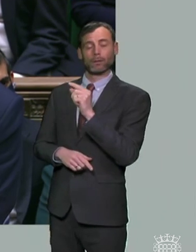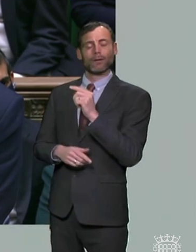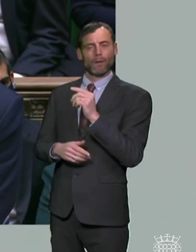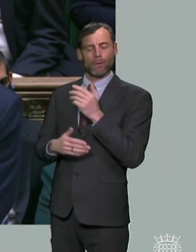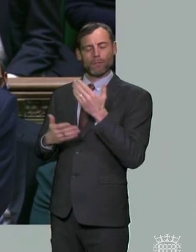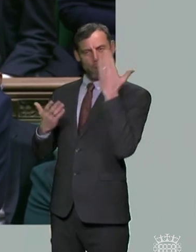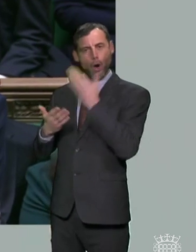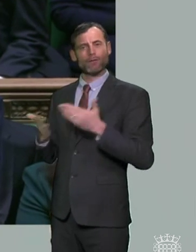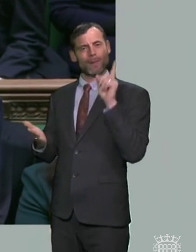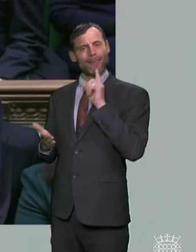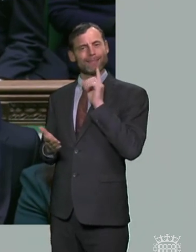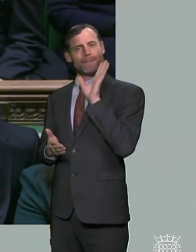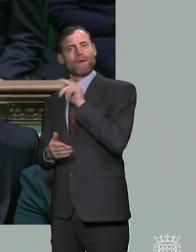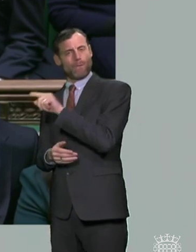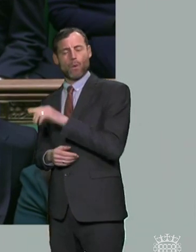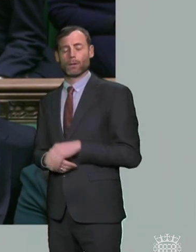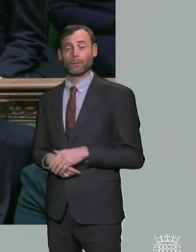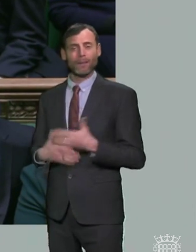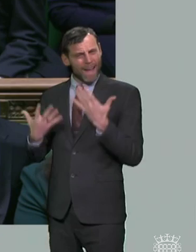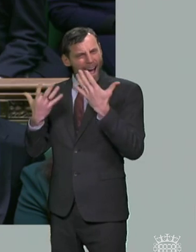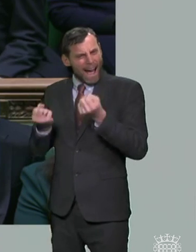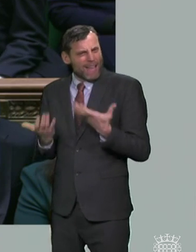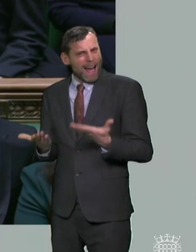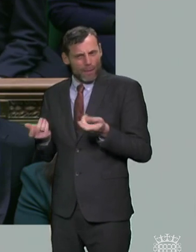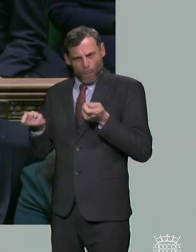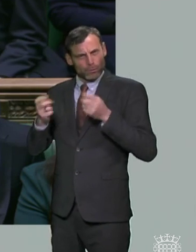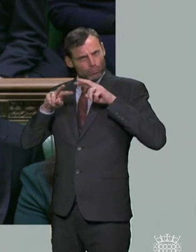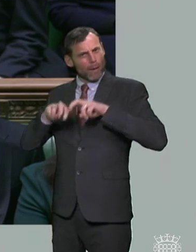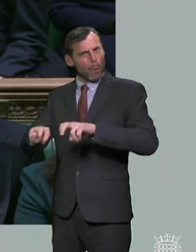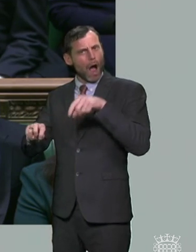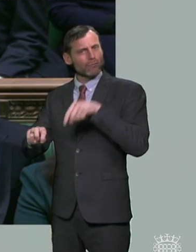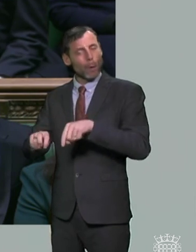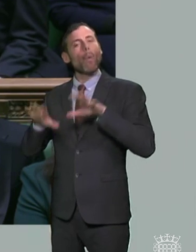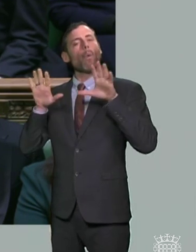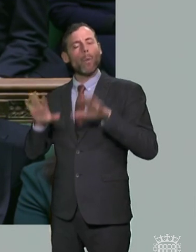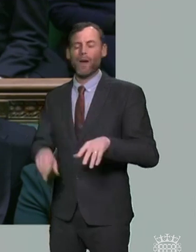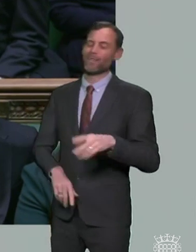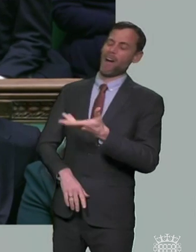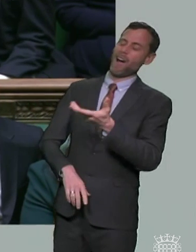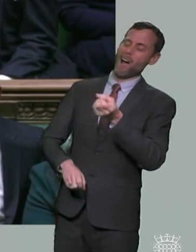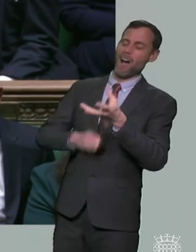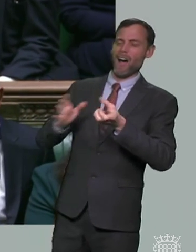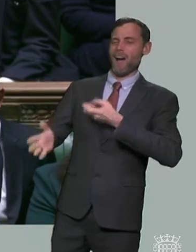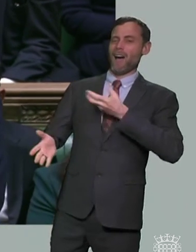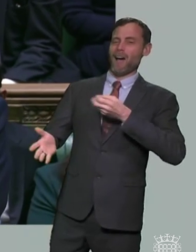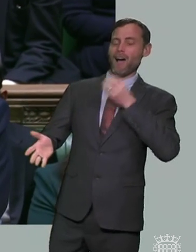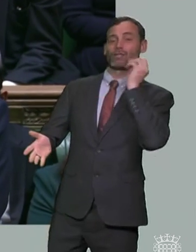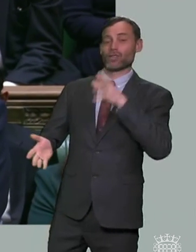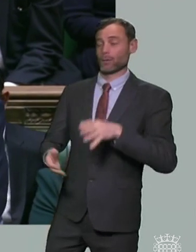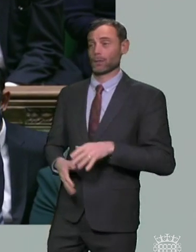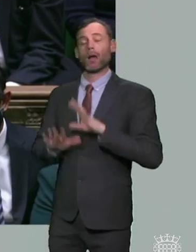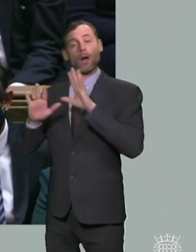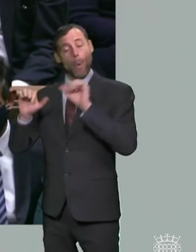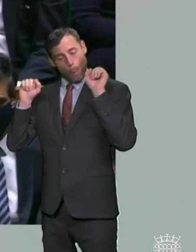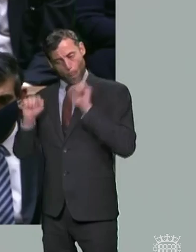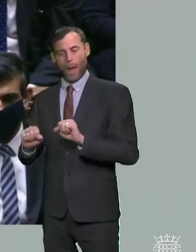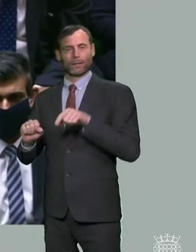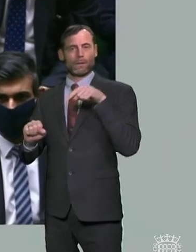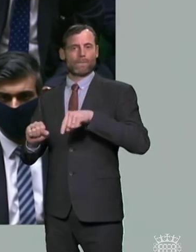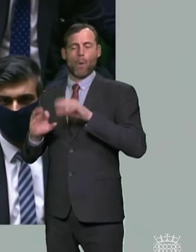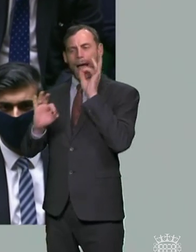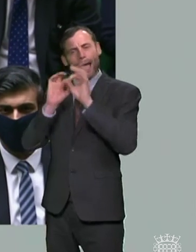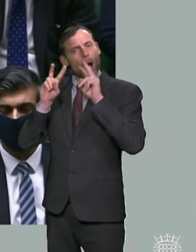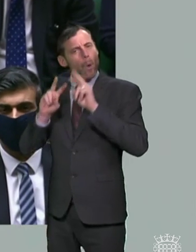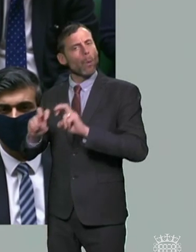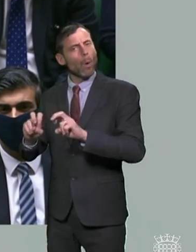Of course, we must wait for the outcome of the inquiry, but I renew what I have said.